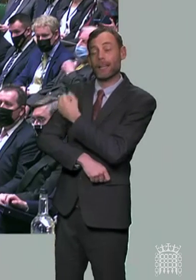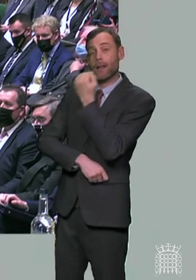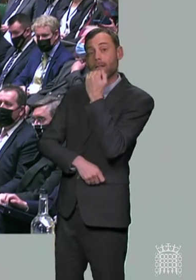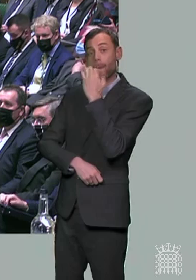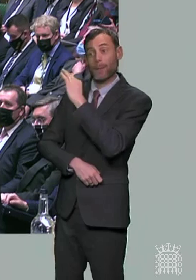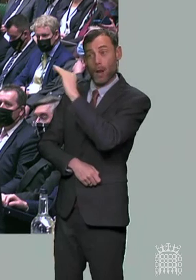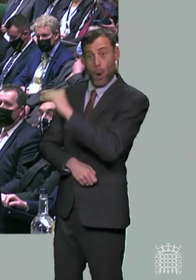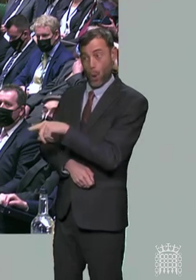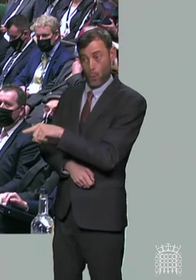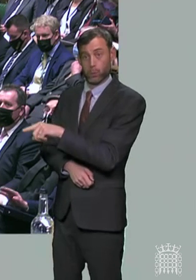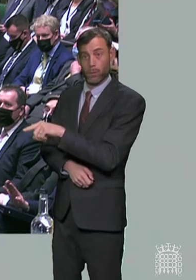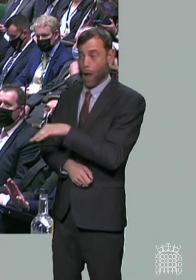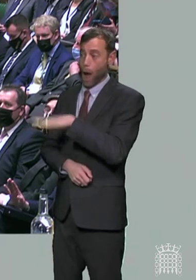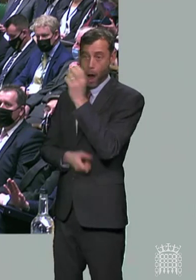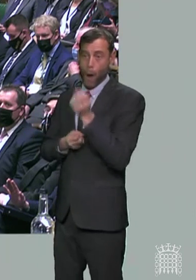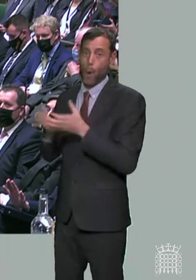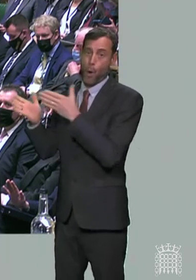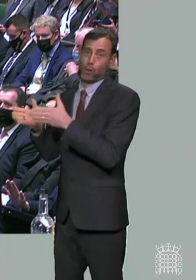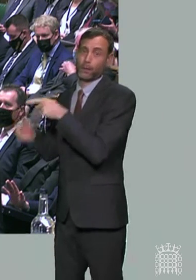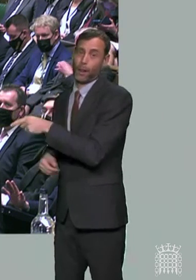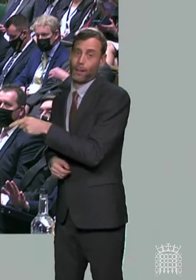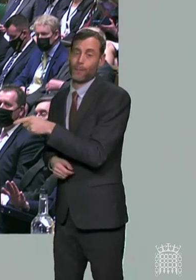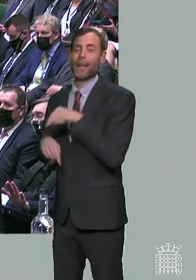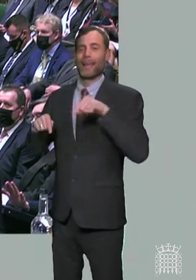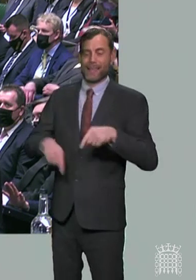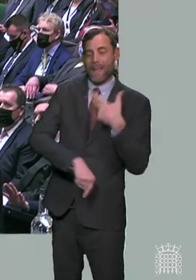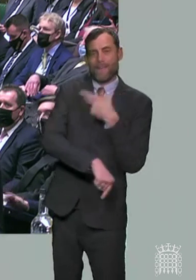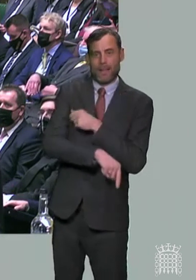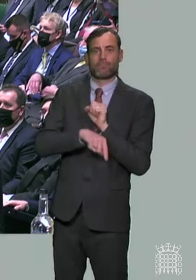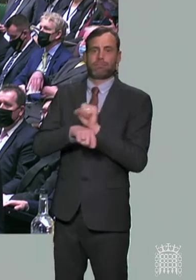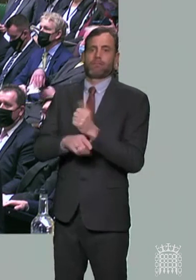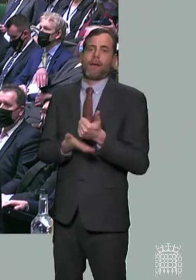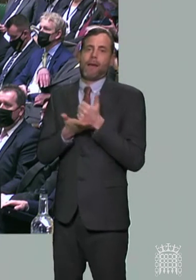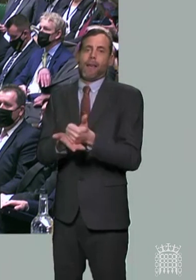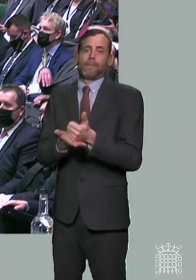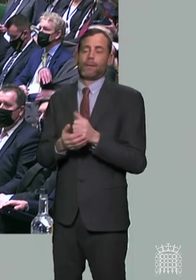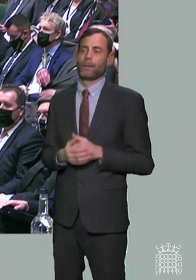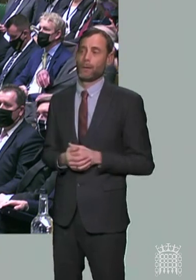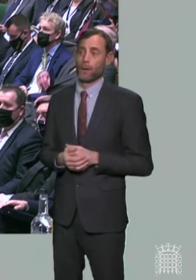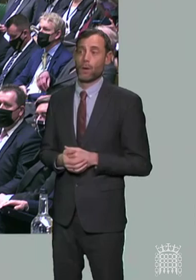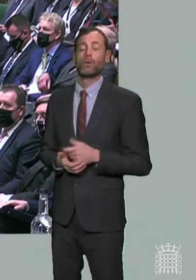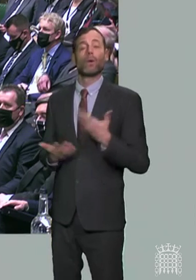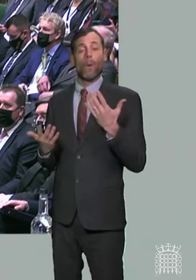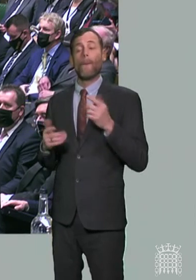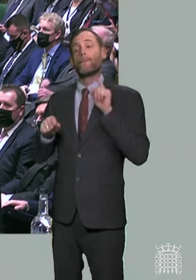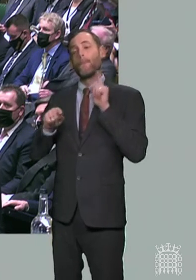Indeed, from our NHS data, we know that around 90% of people in intensive care are not boosted.